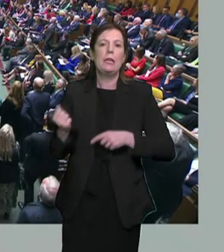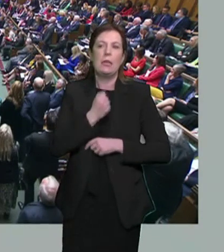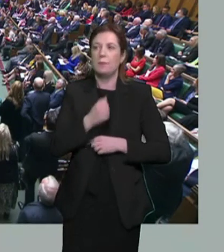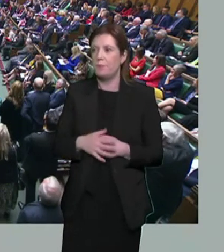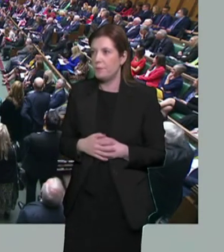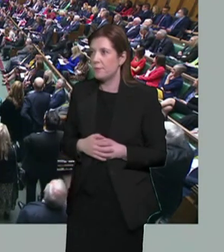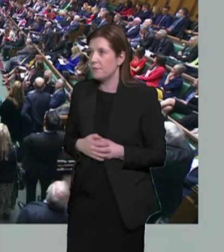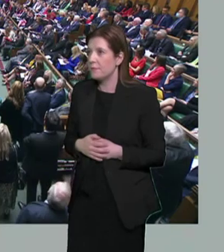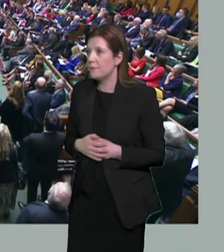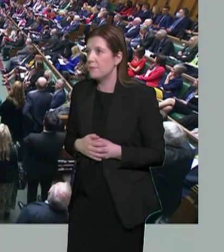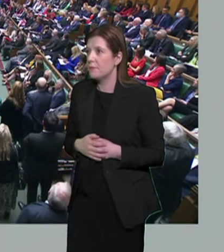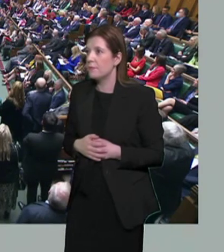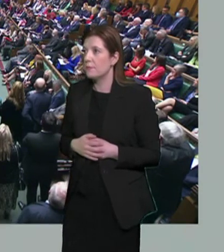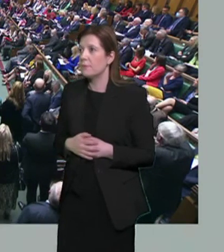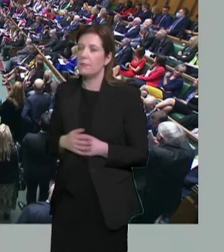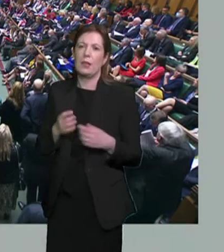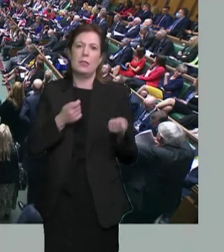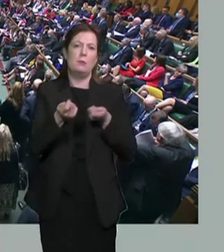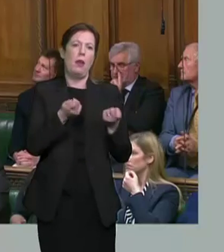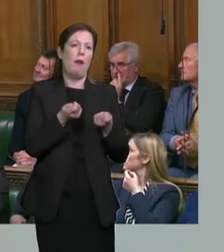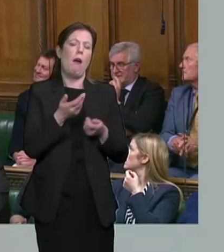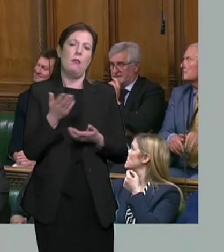It is nice to see the Prime Minister back